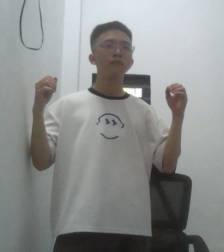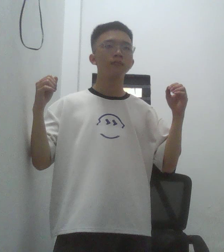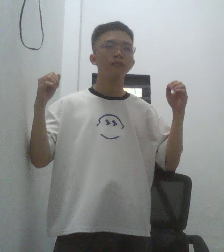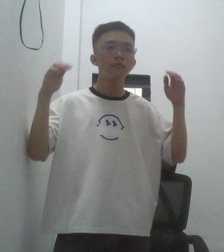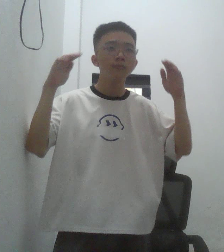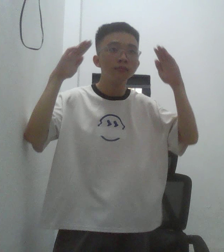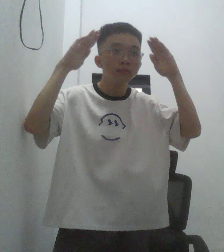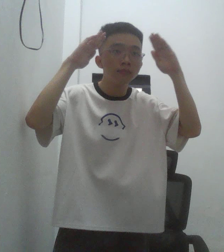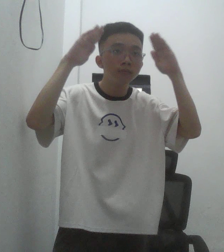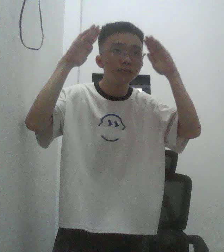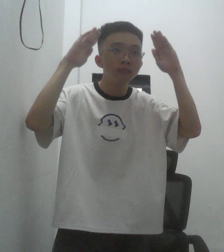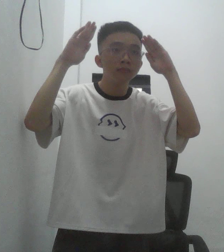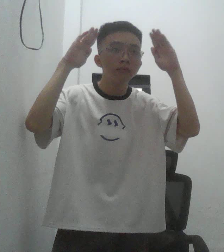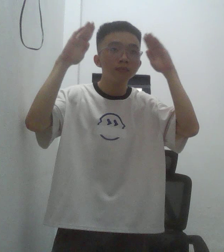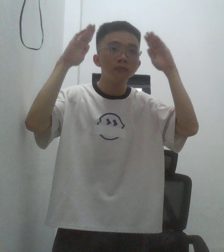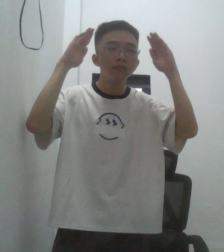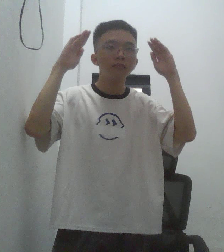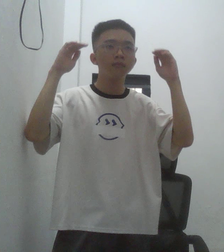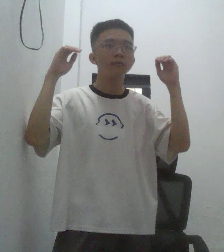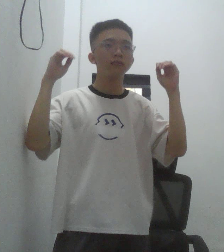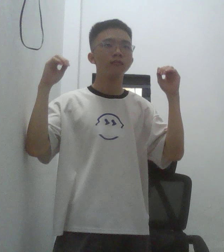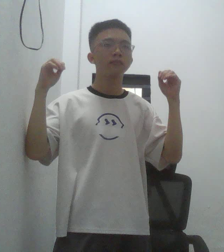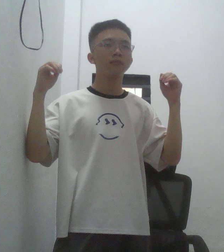xin chao